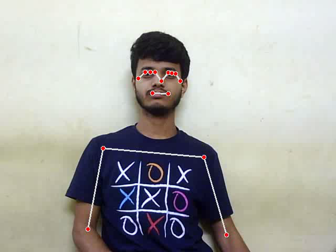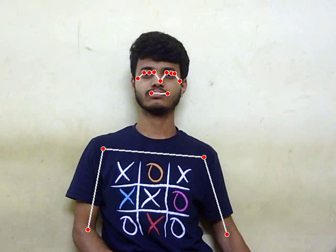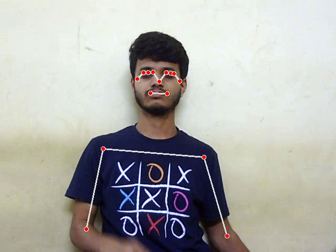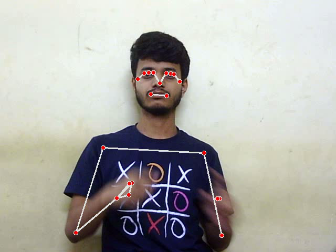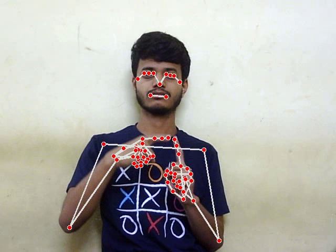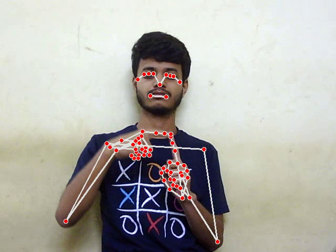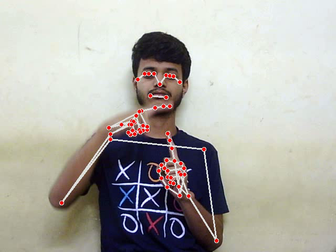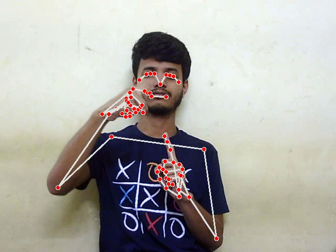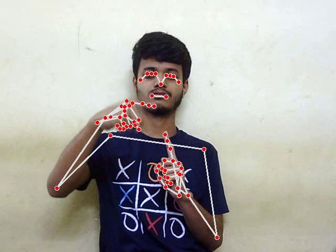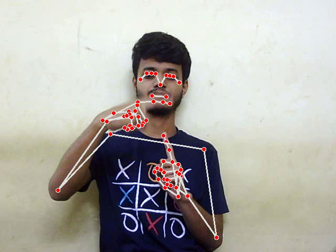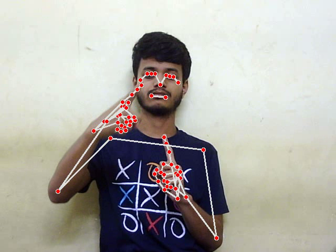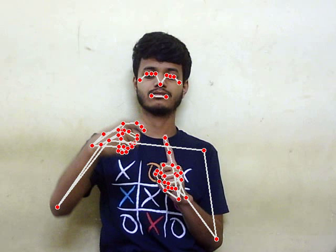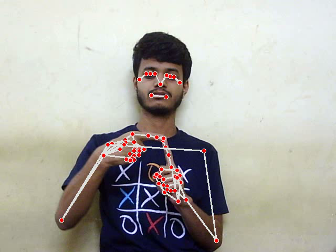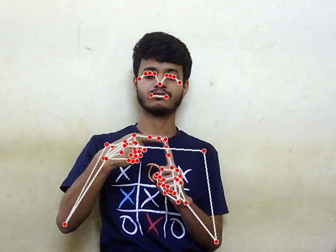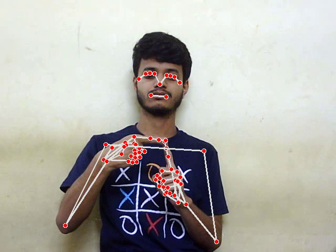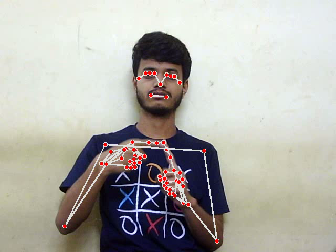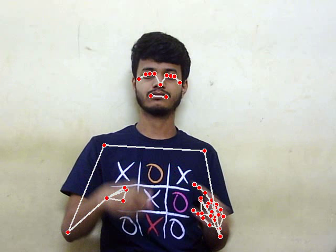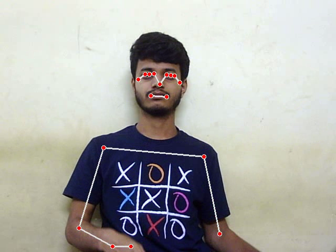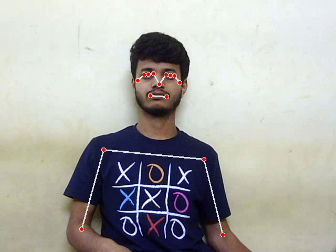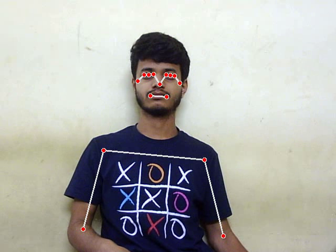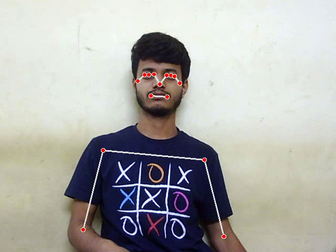when